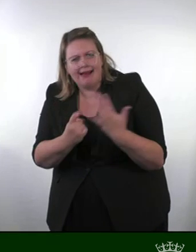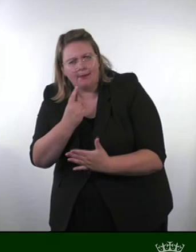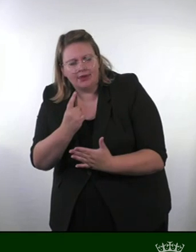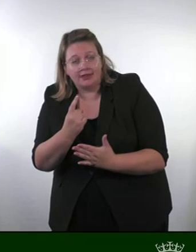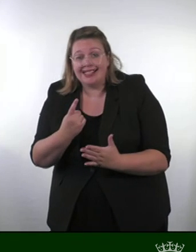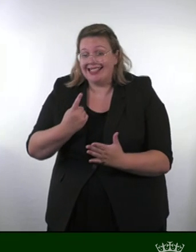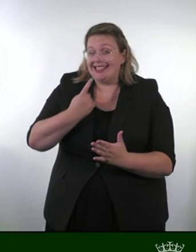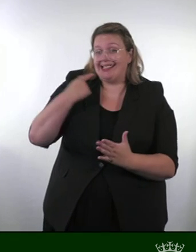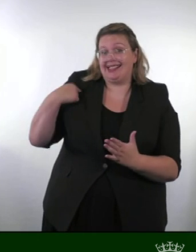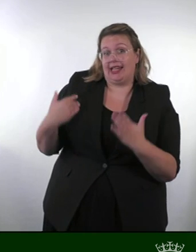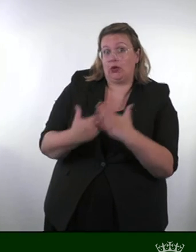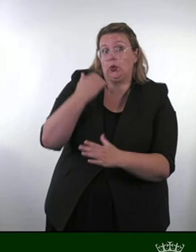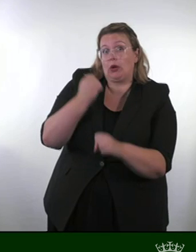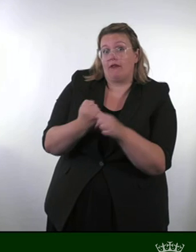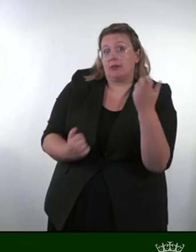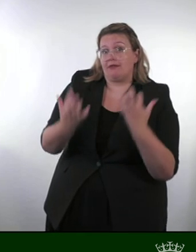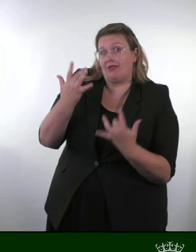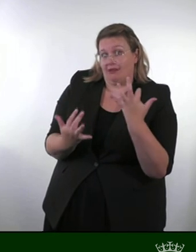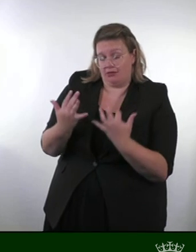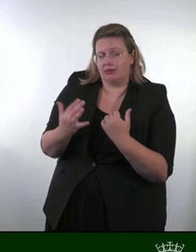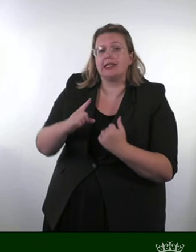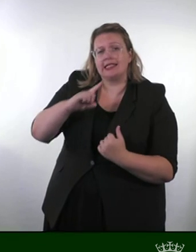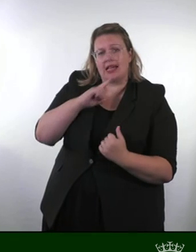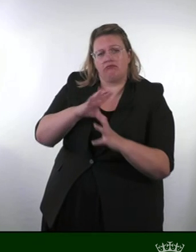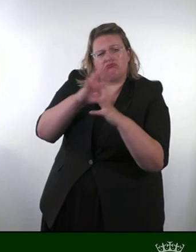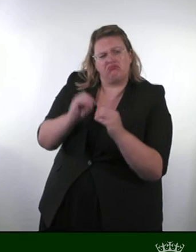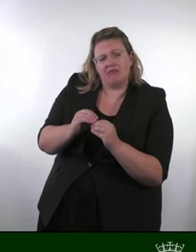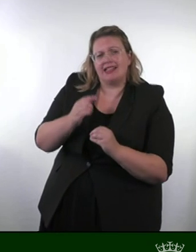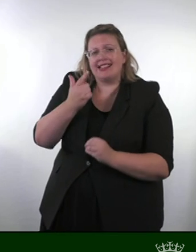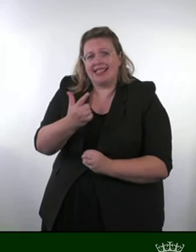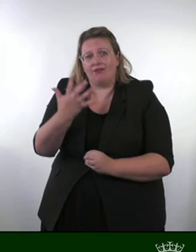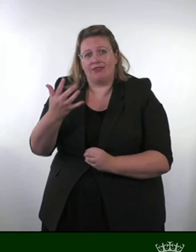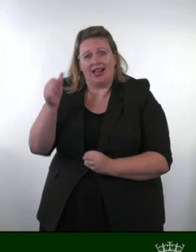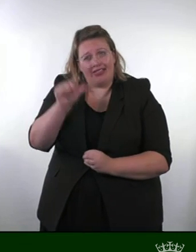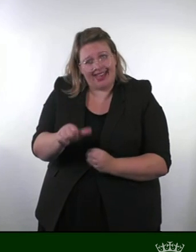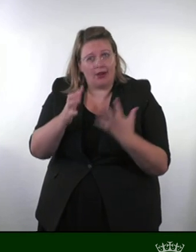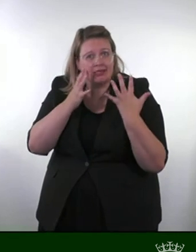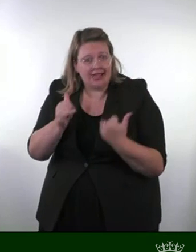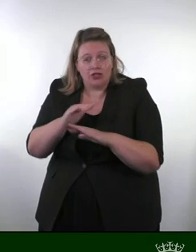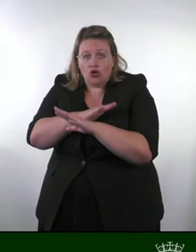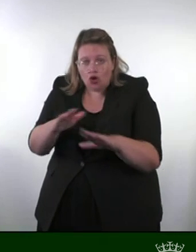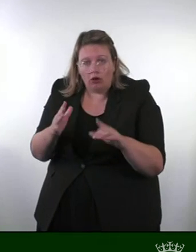They show that, on average, 75,000 tests are not being used every day.